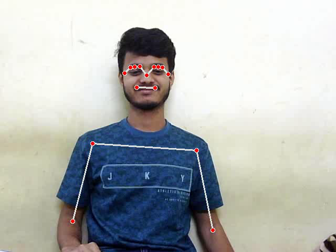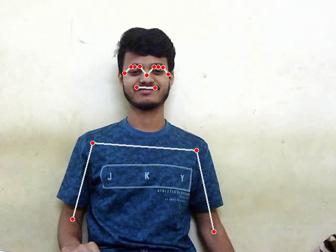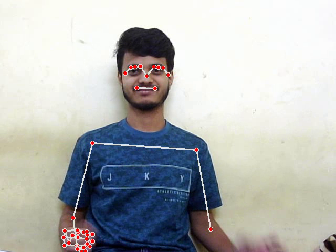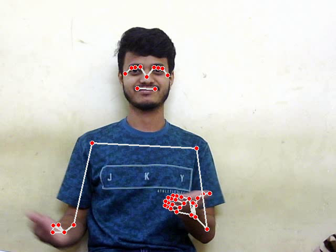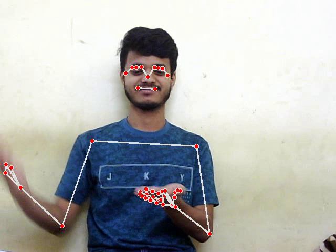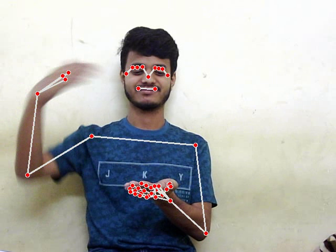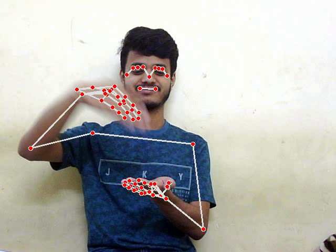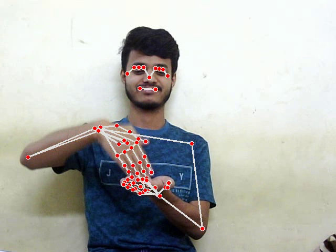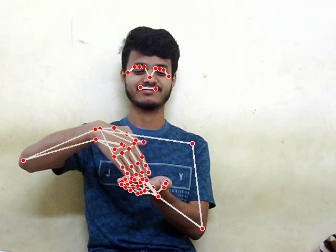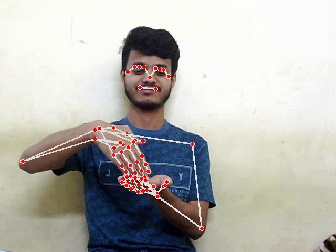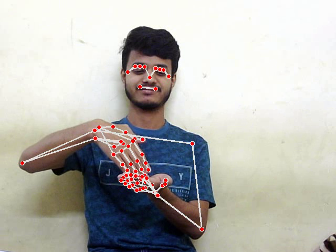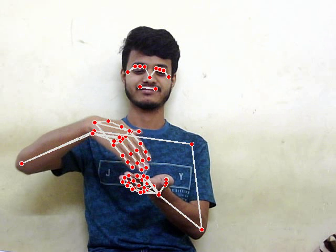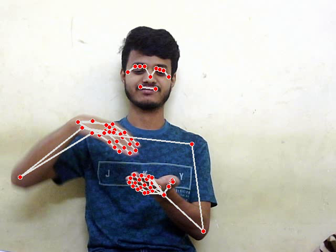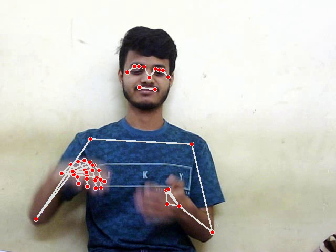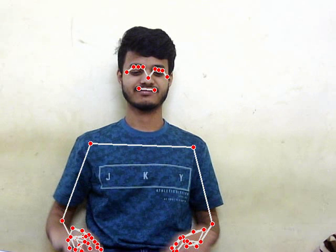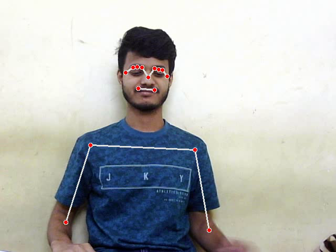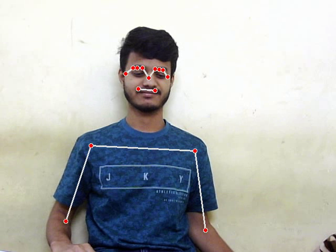again